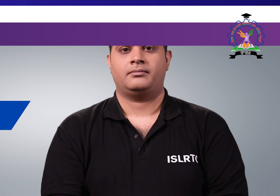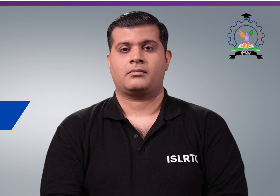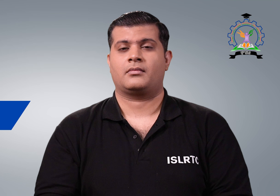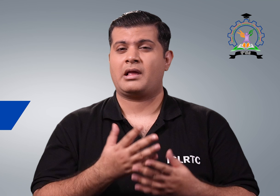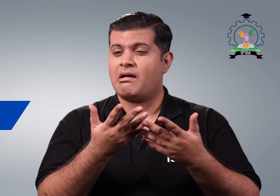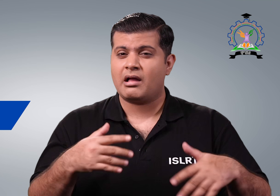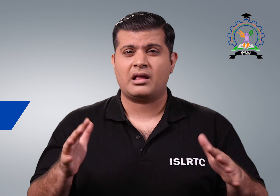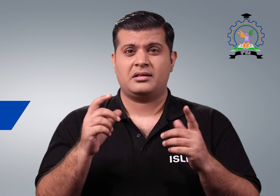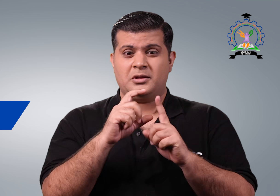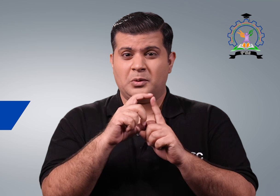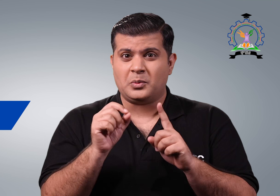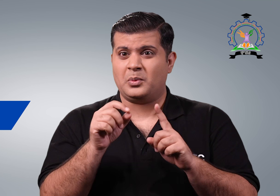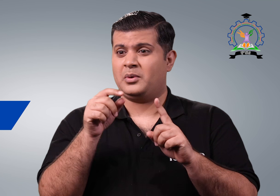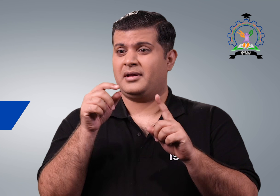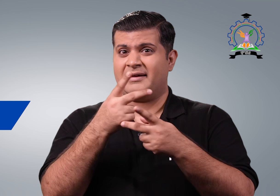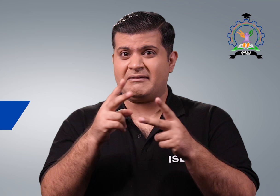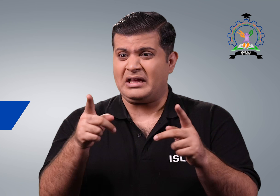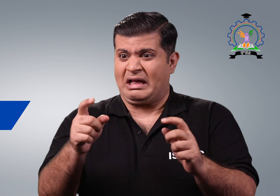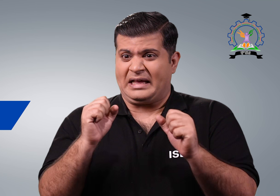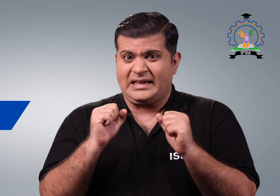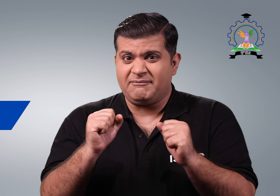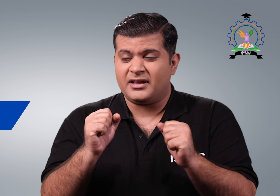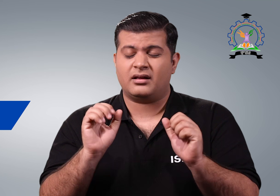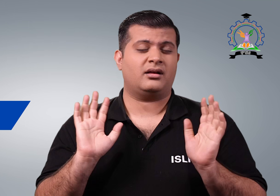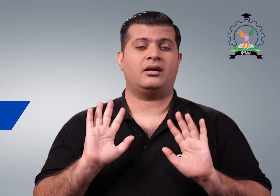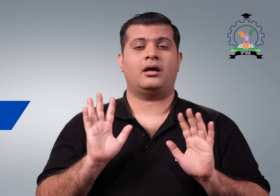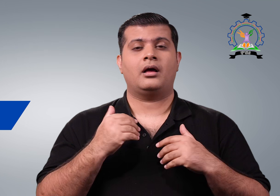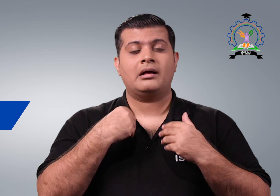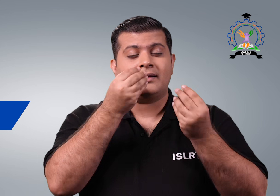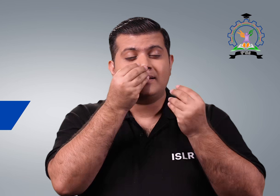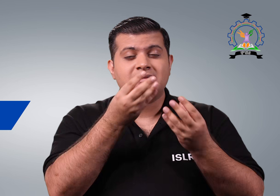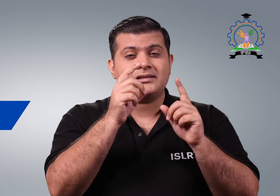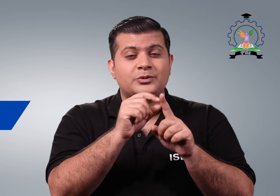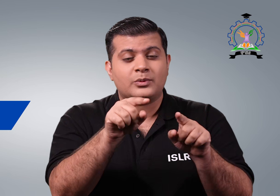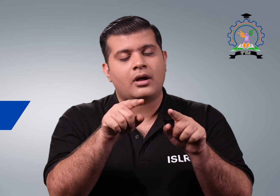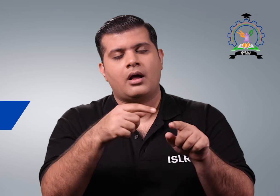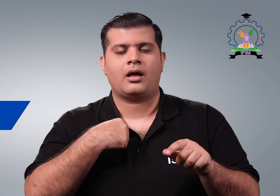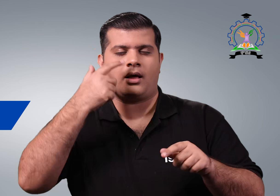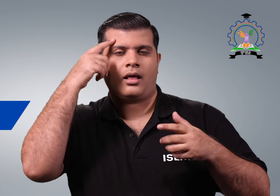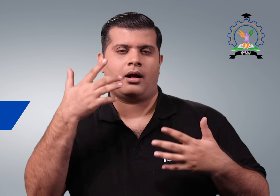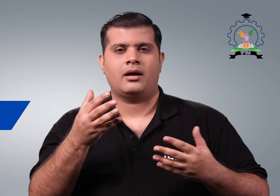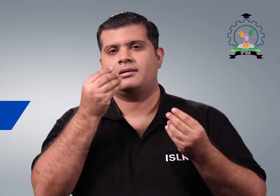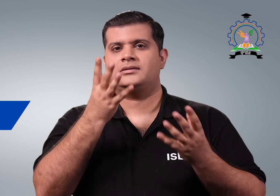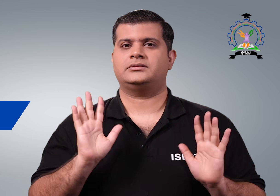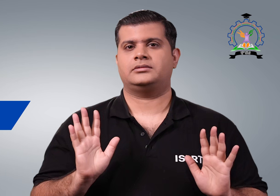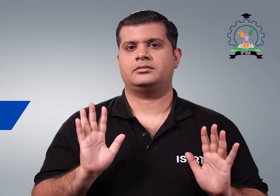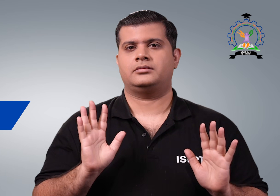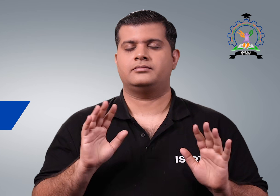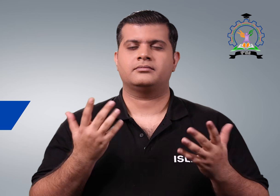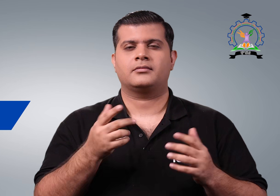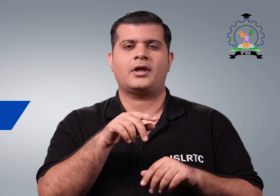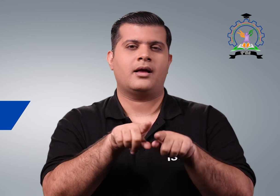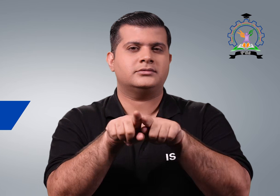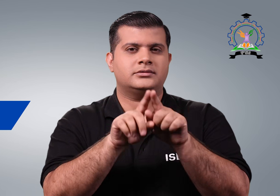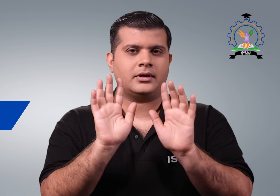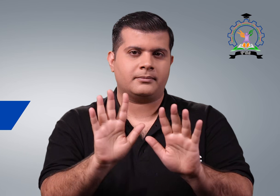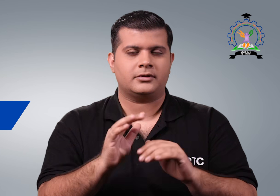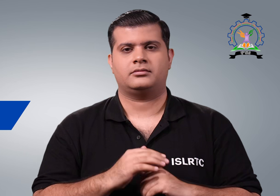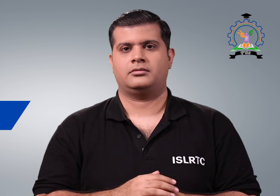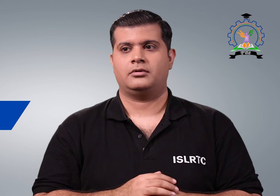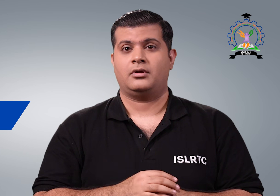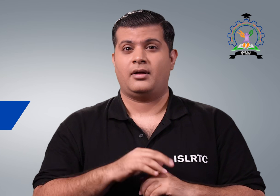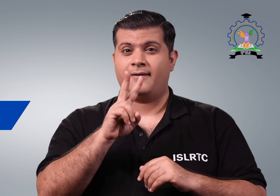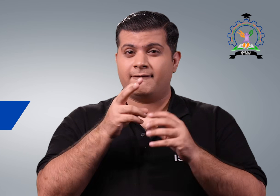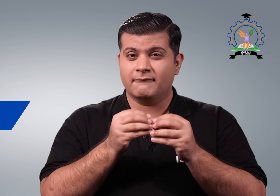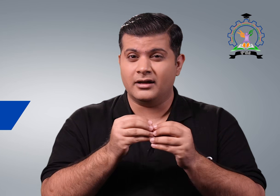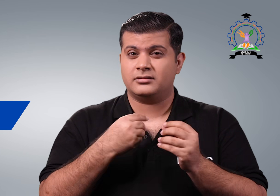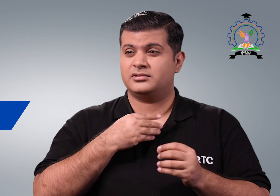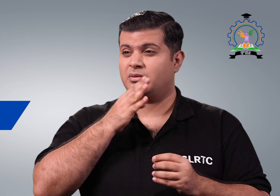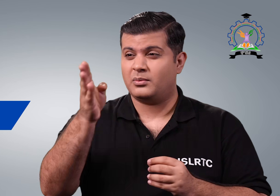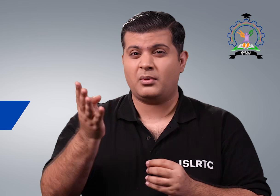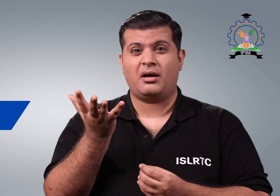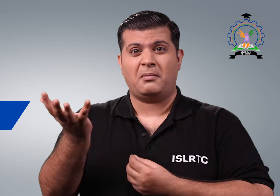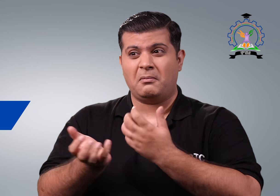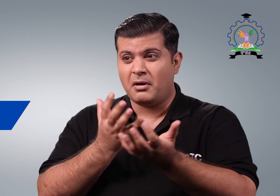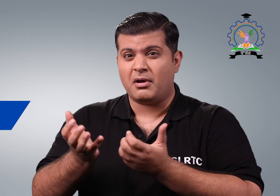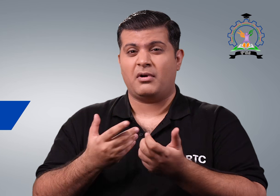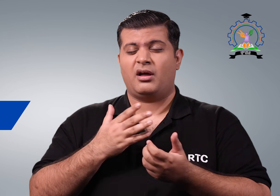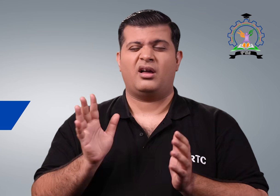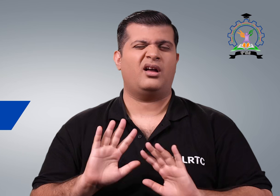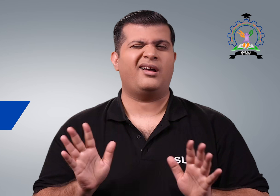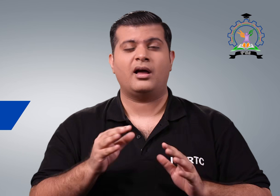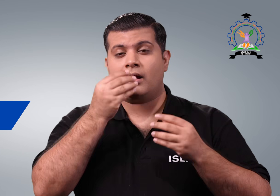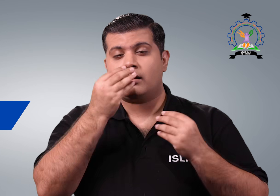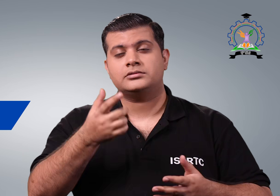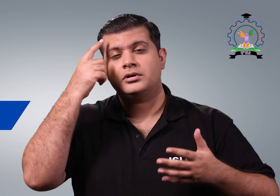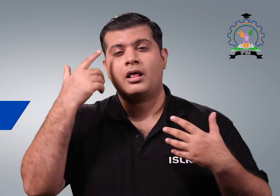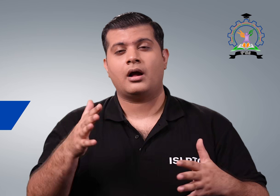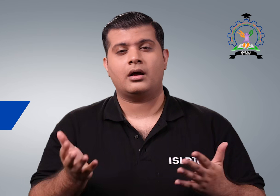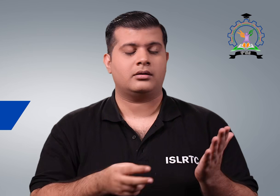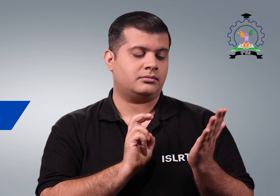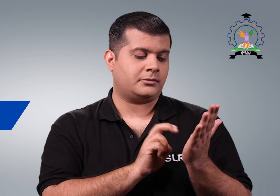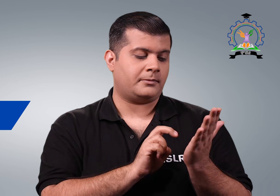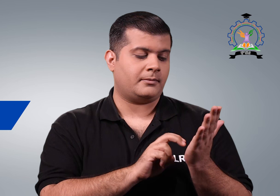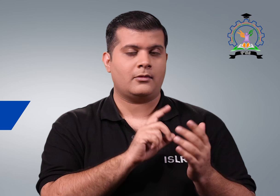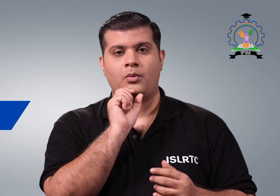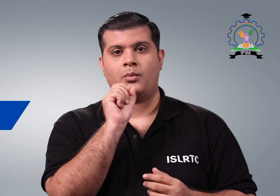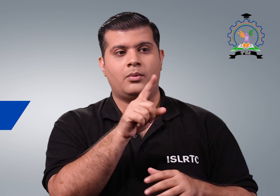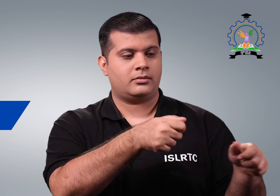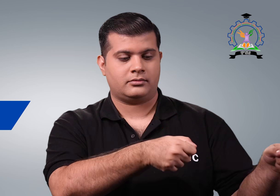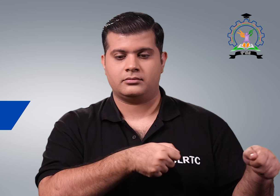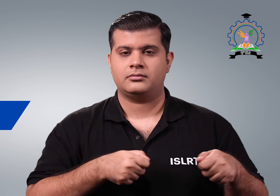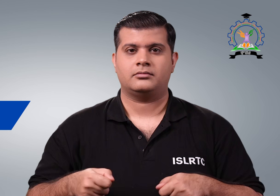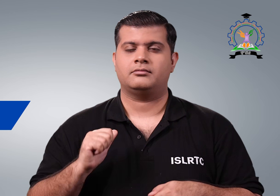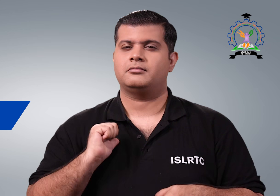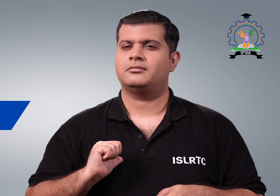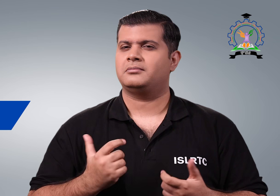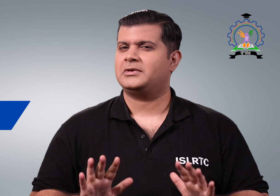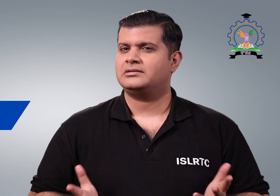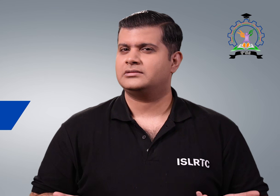The quality or situation that makes something easy to do. For example, the convenience of ordering groceries online is better than going to the market.